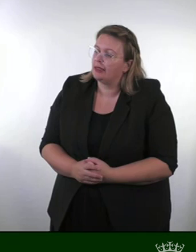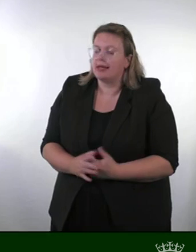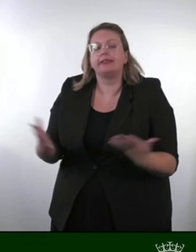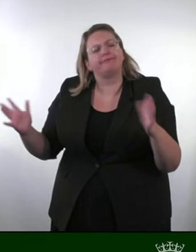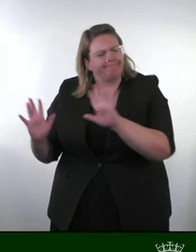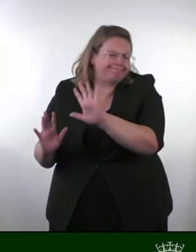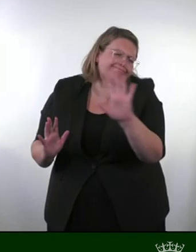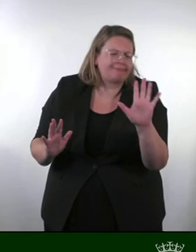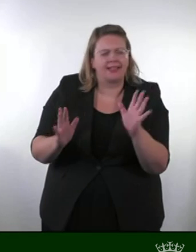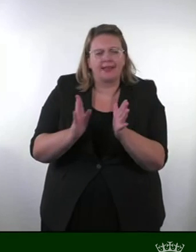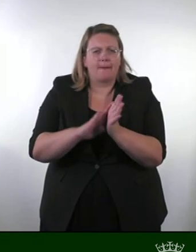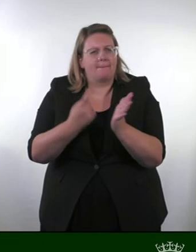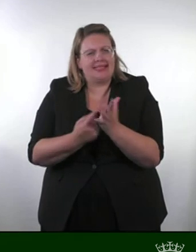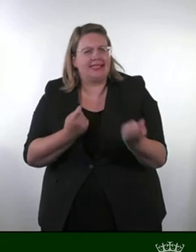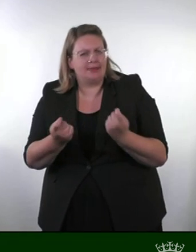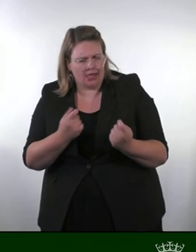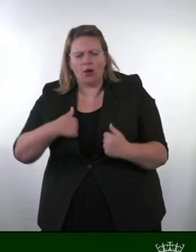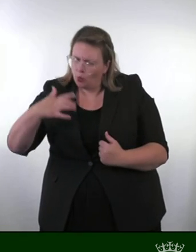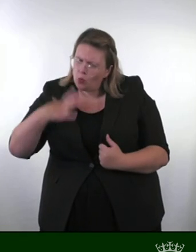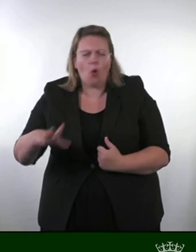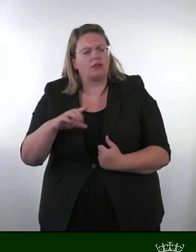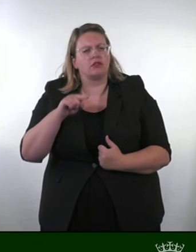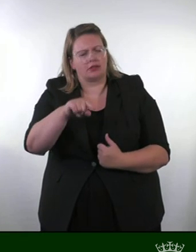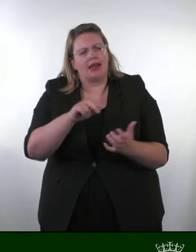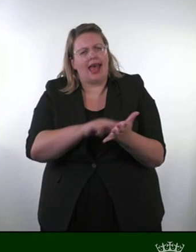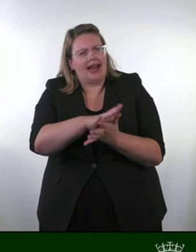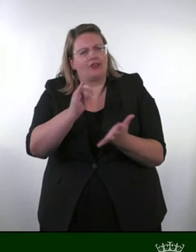We all want test, trace and isolate to succeed, and I have offered my support before.